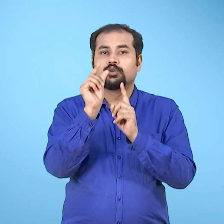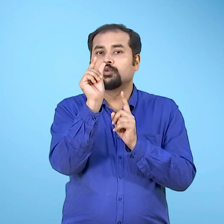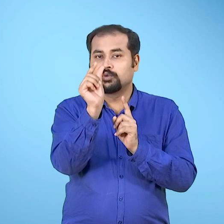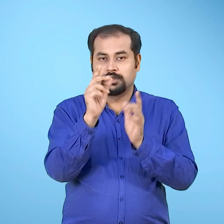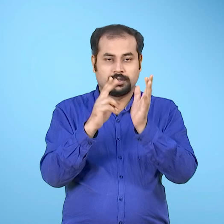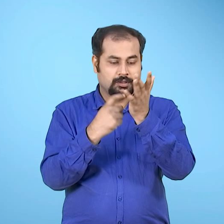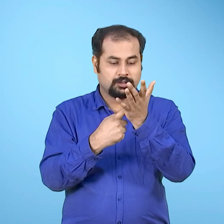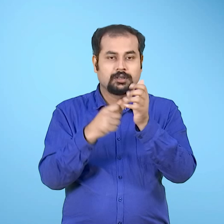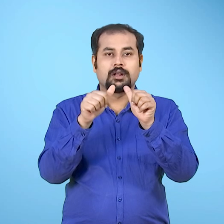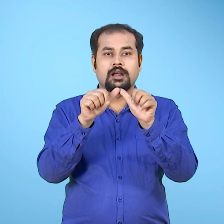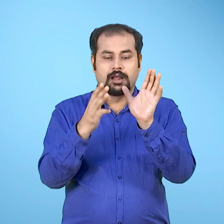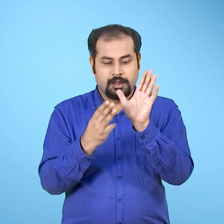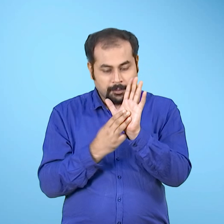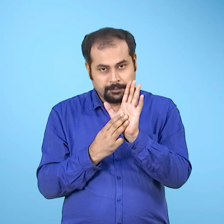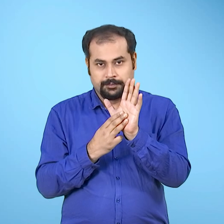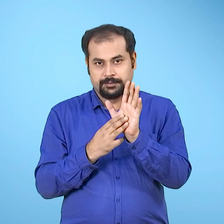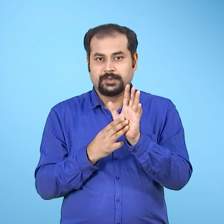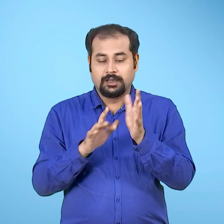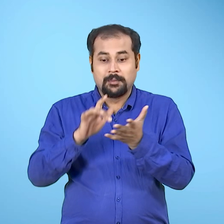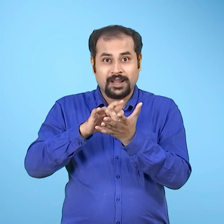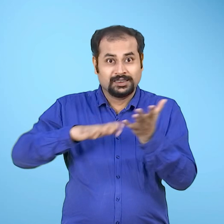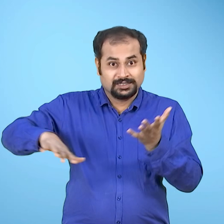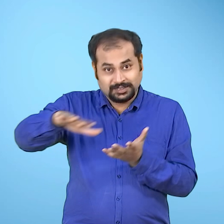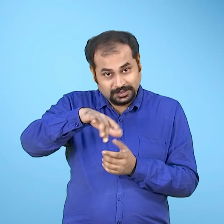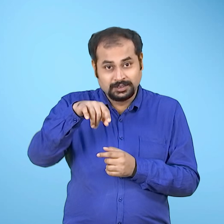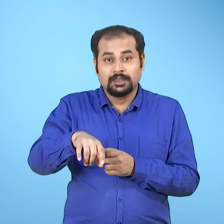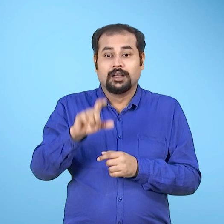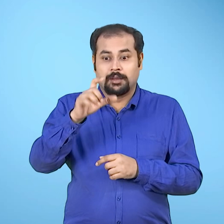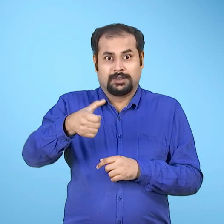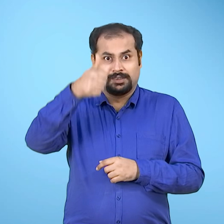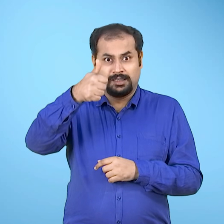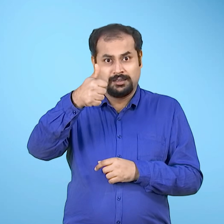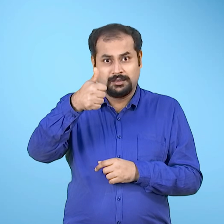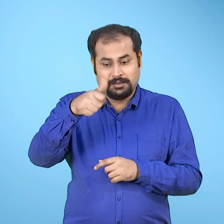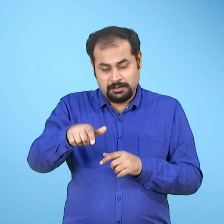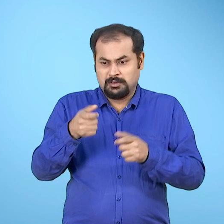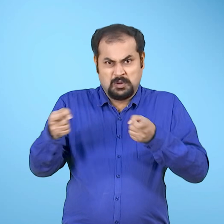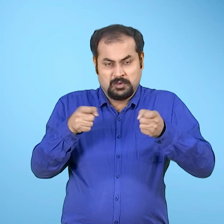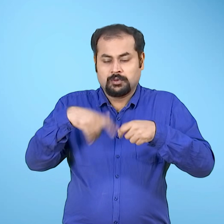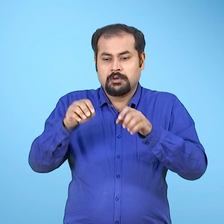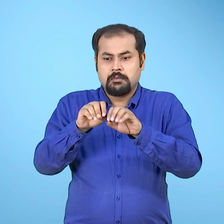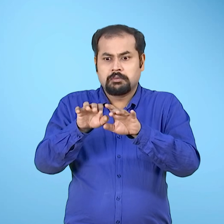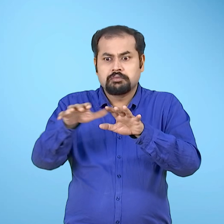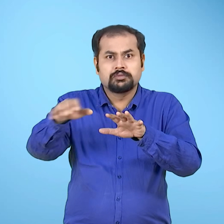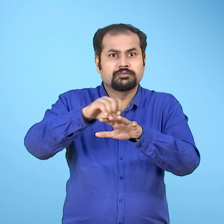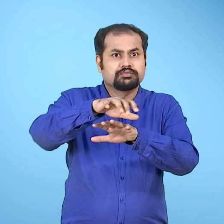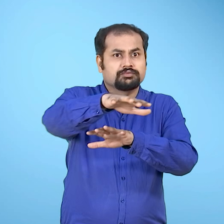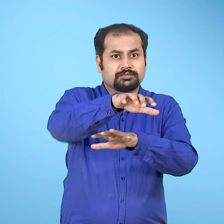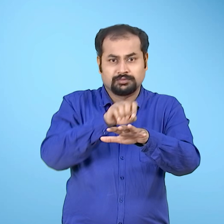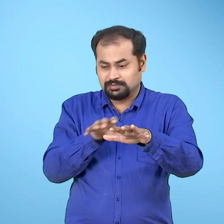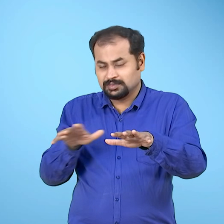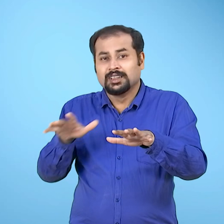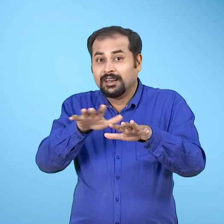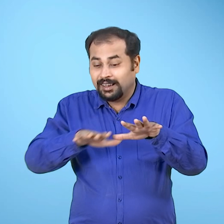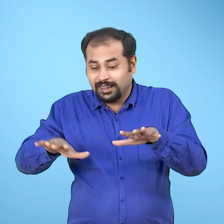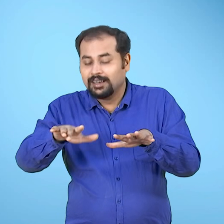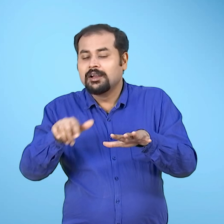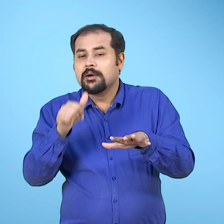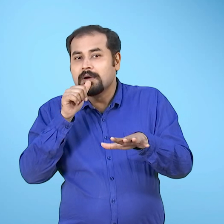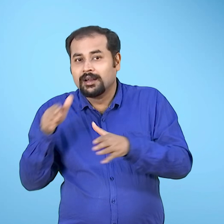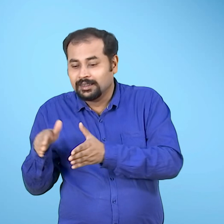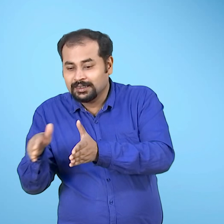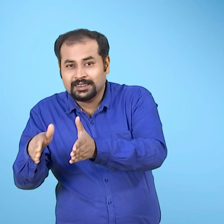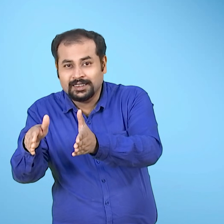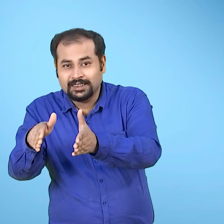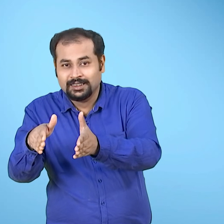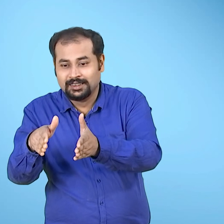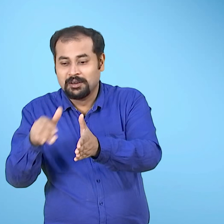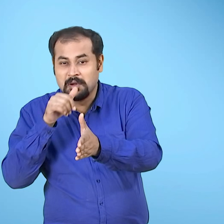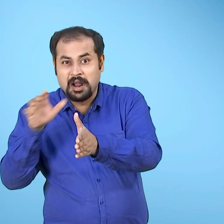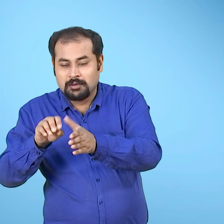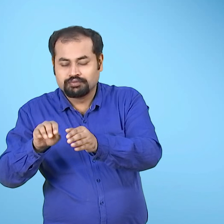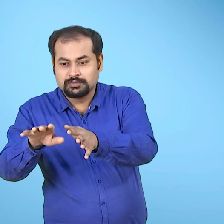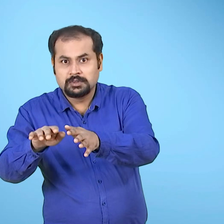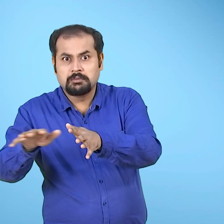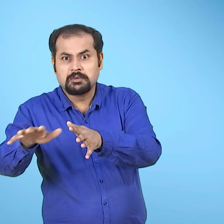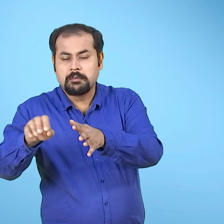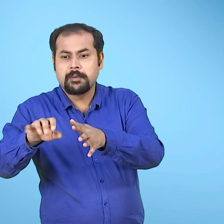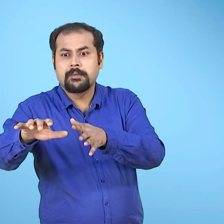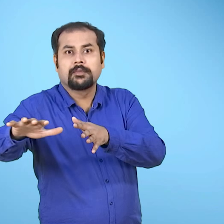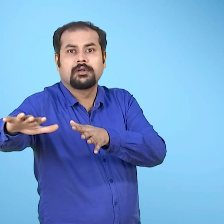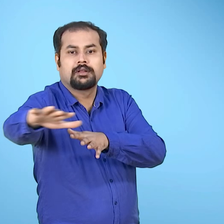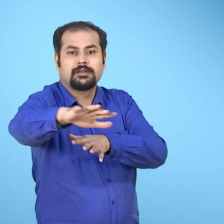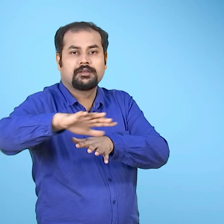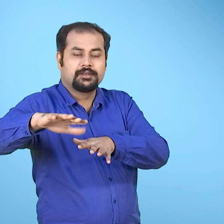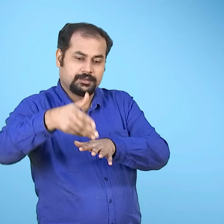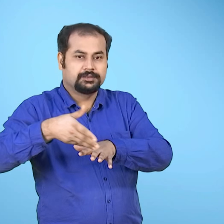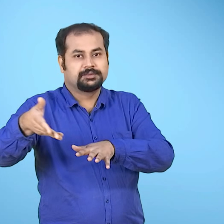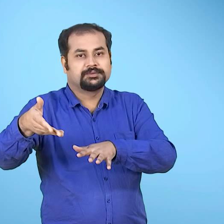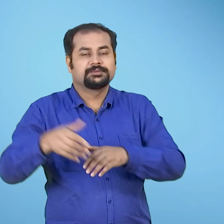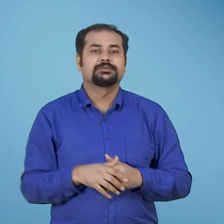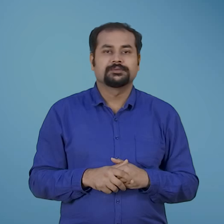to the Kaveri delta.